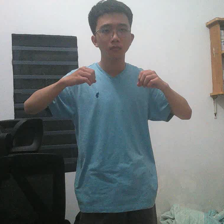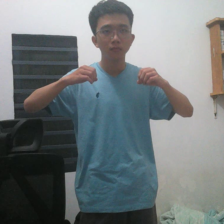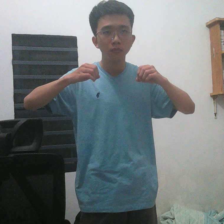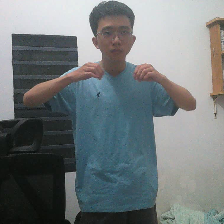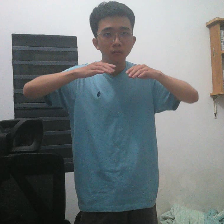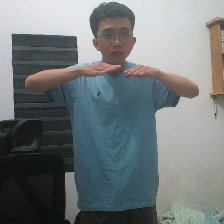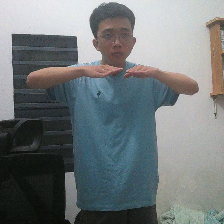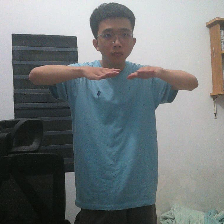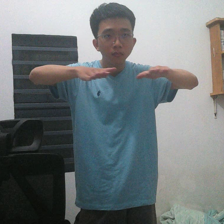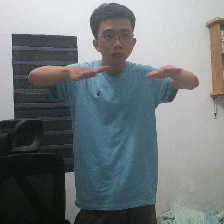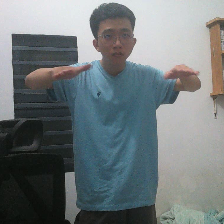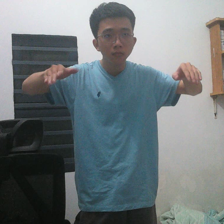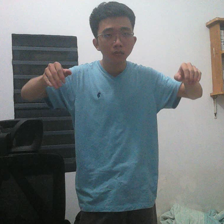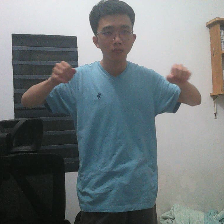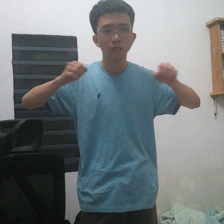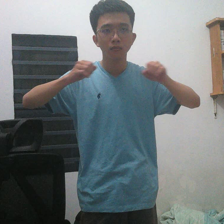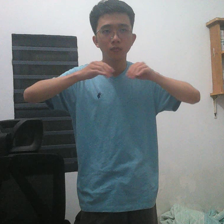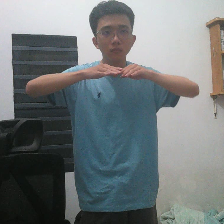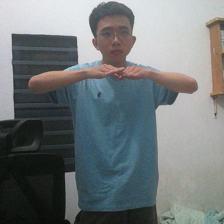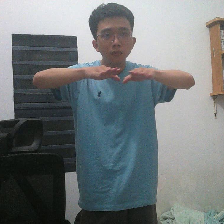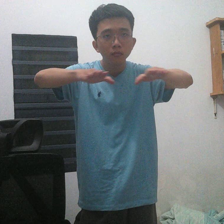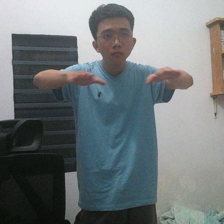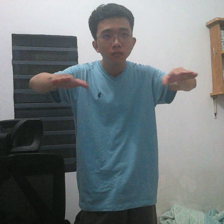boi